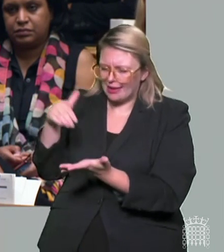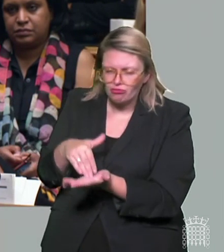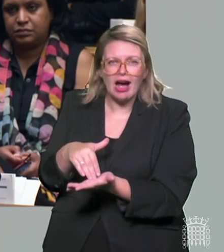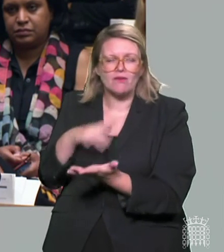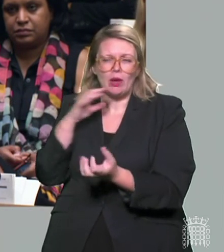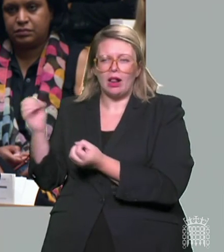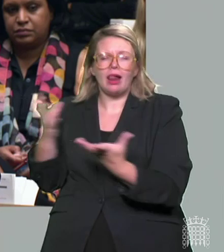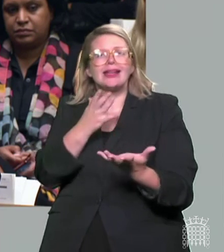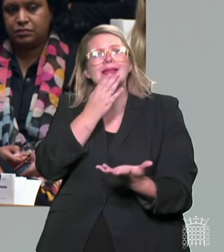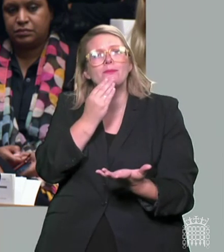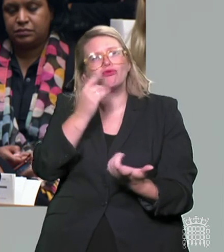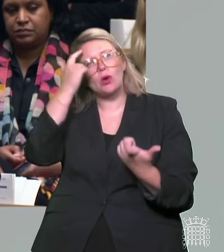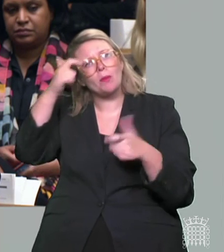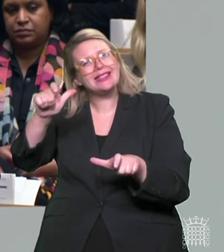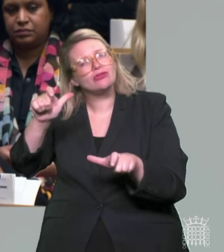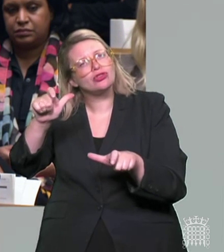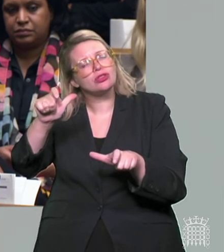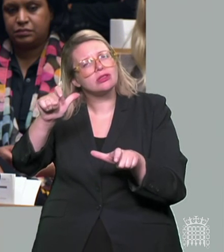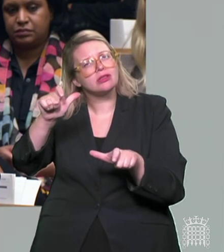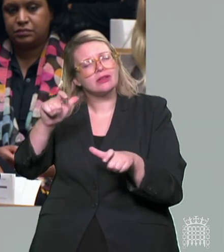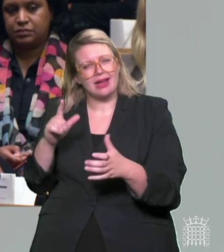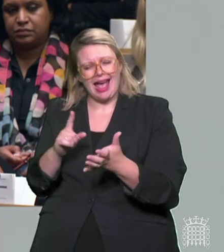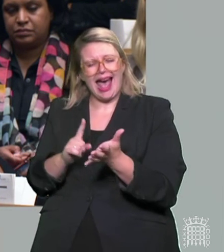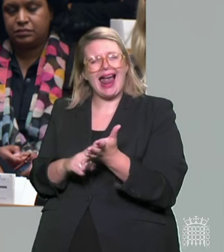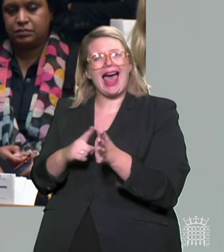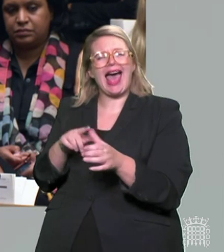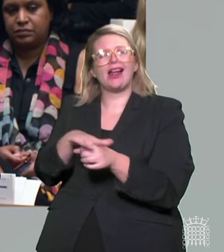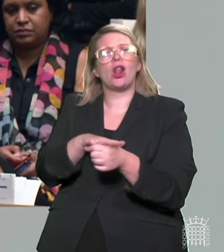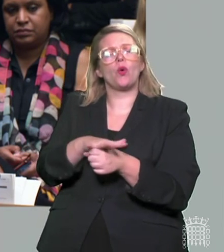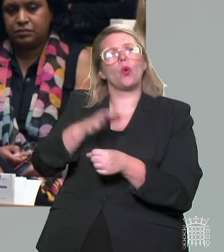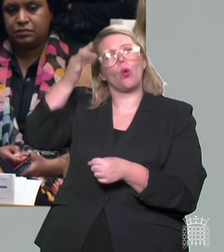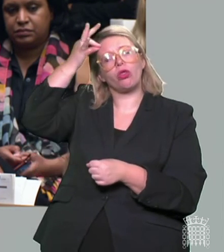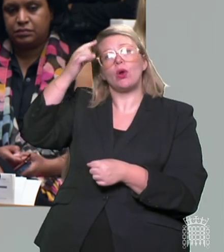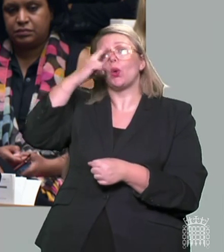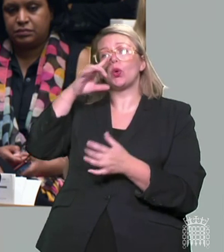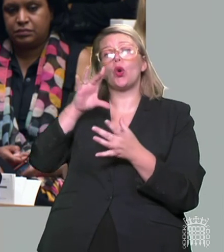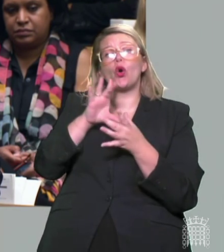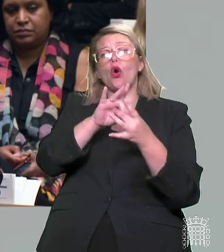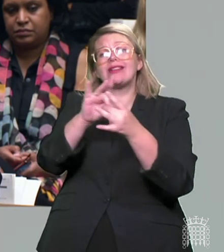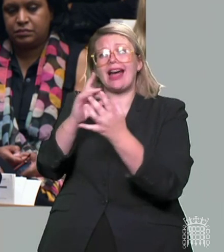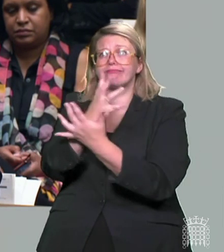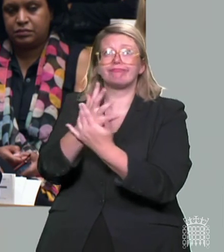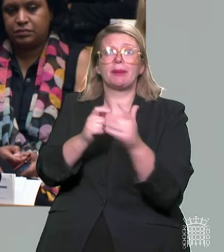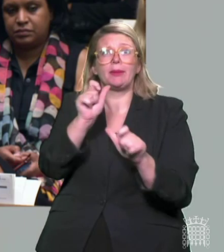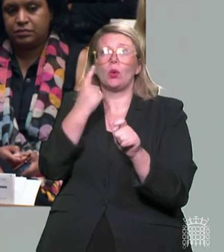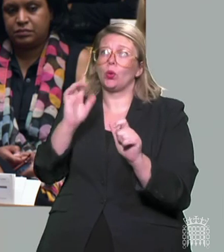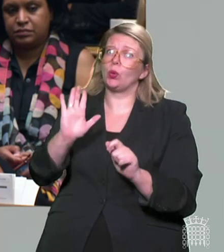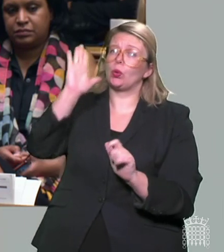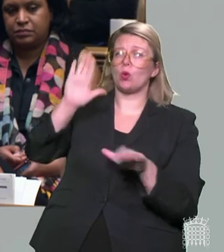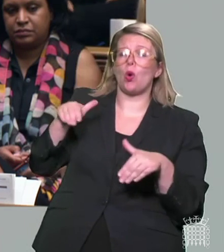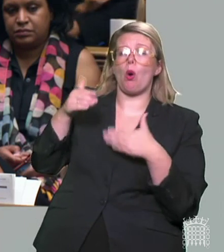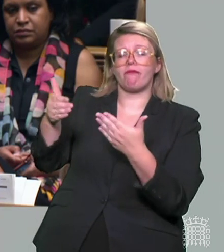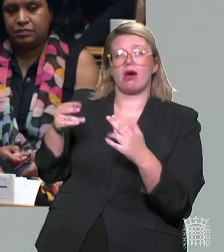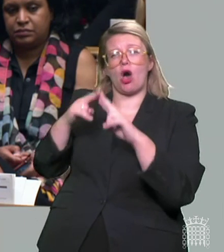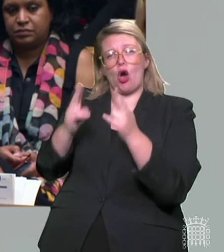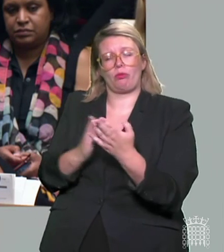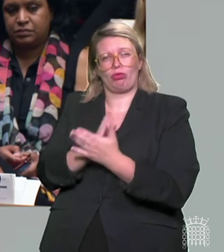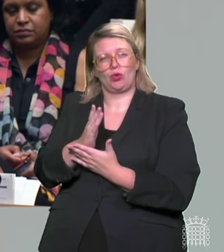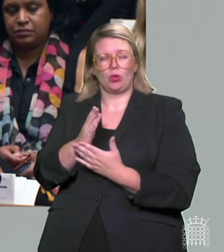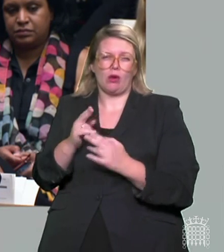There is a simple answer: local authorities could be allowed to contact the many thousands of people who volunteered to provide homes under the Homes for Ukraine scheme.